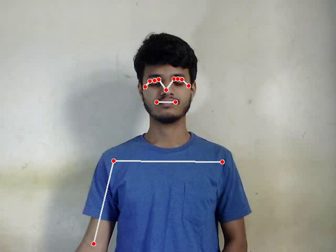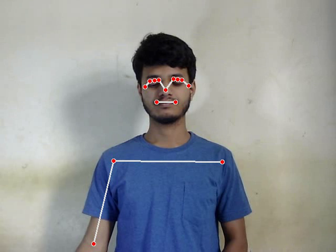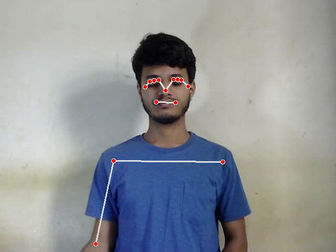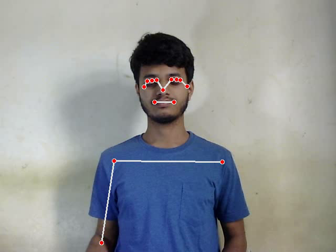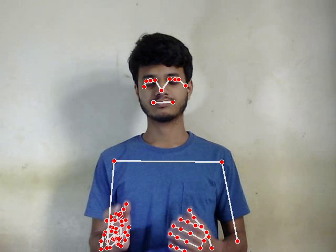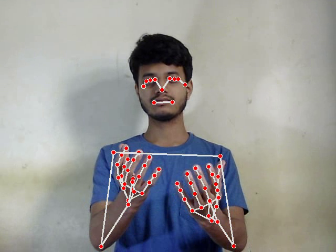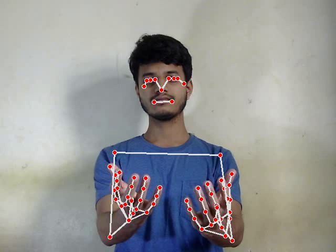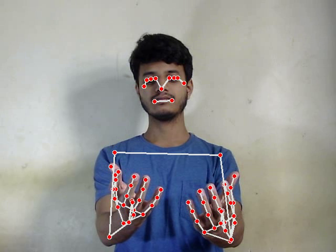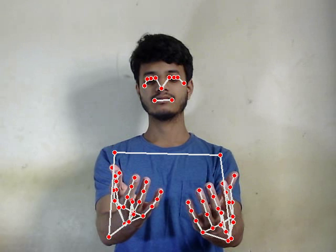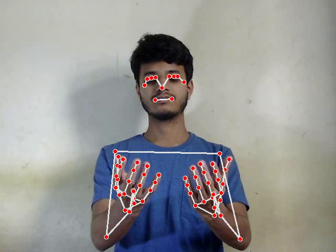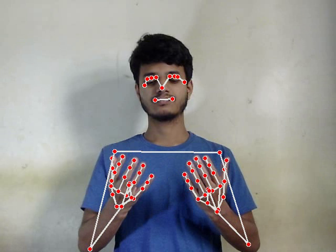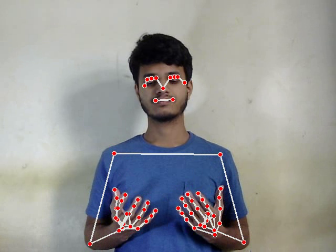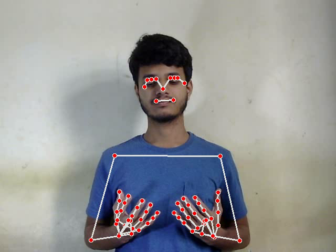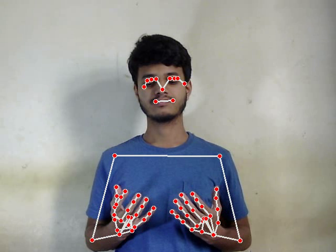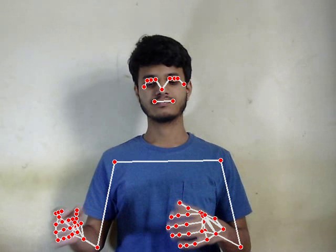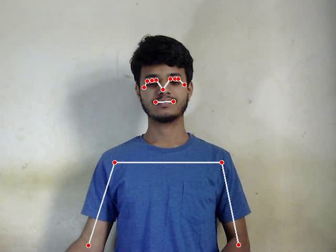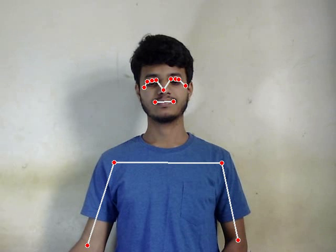want